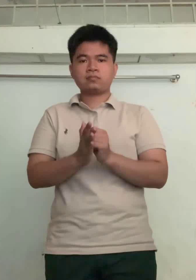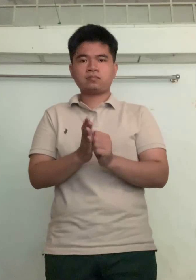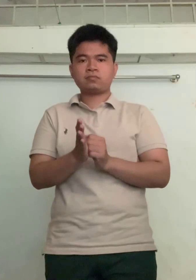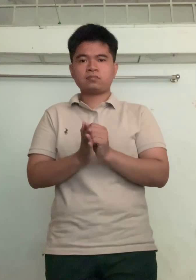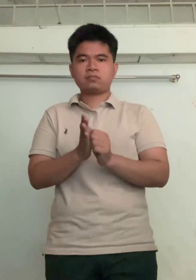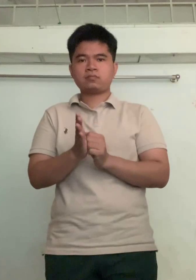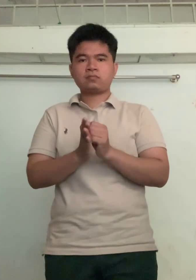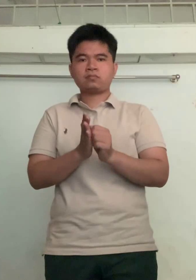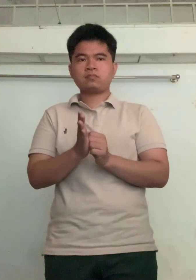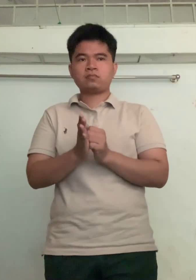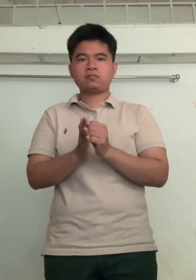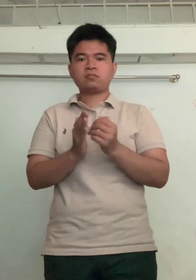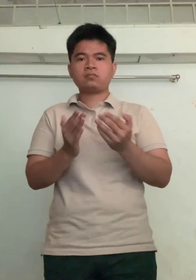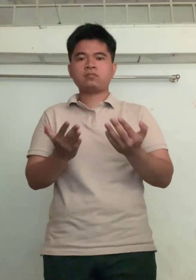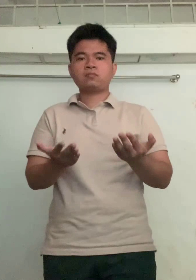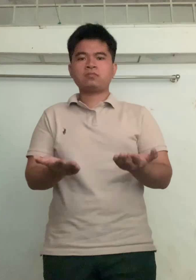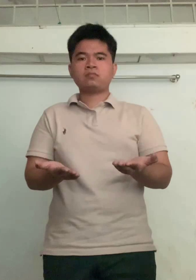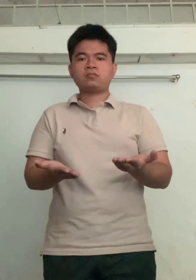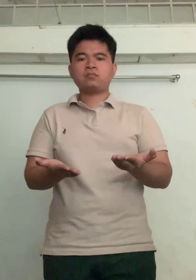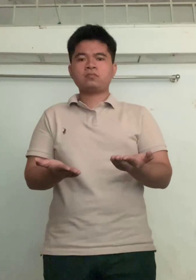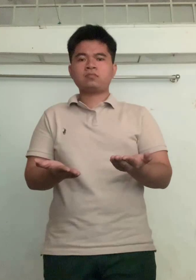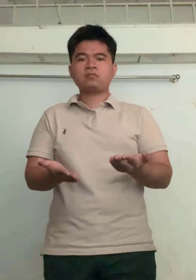thang nay